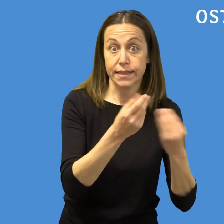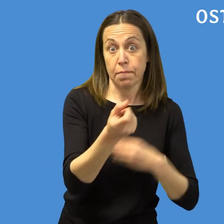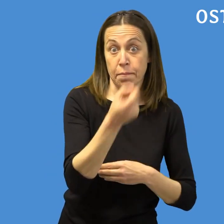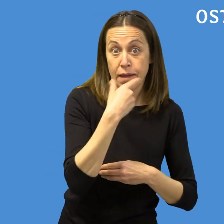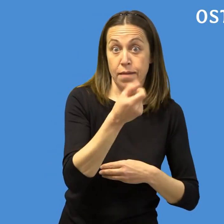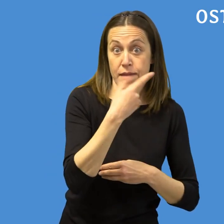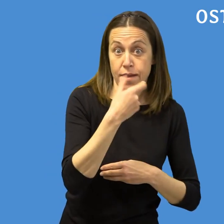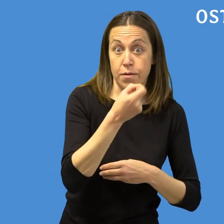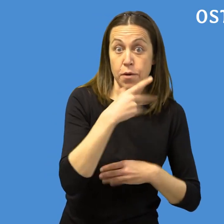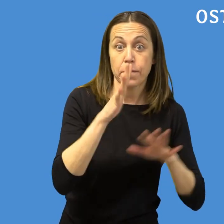droga